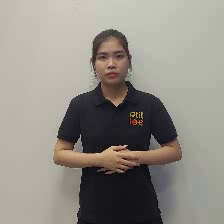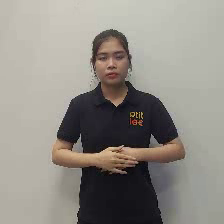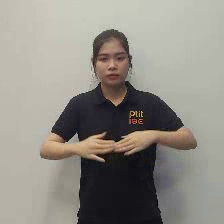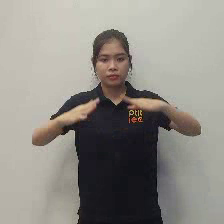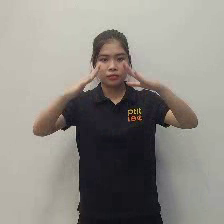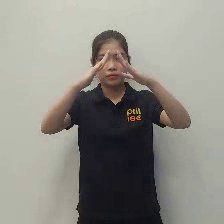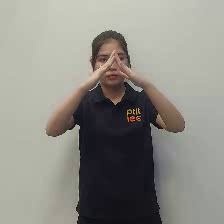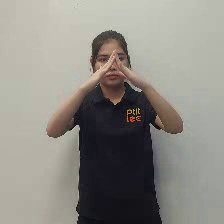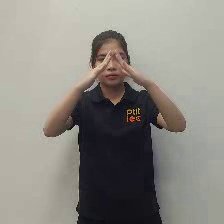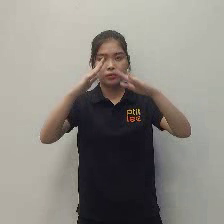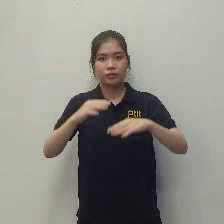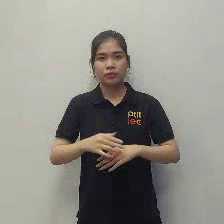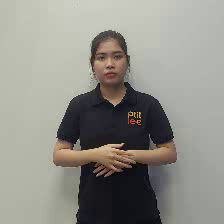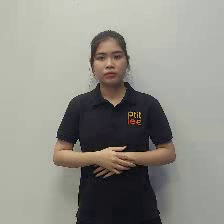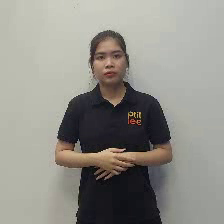Nhà